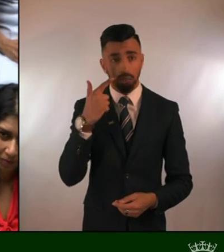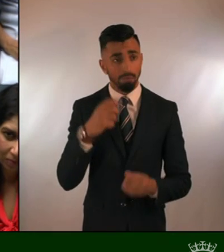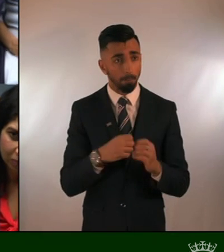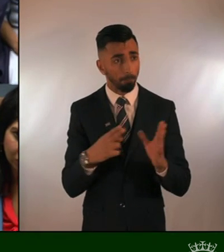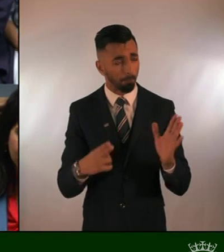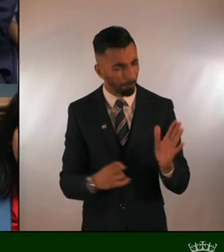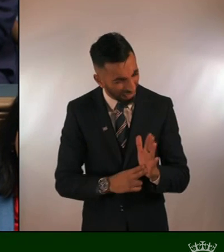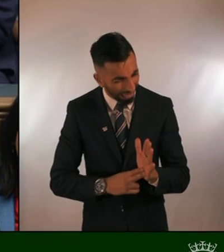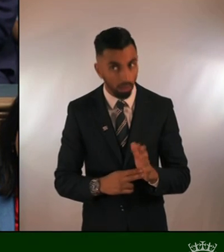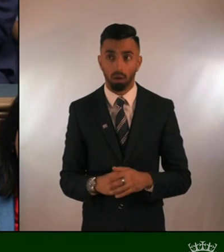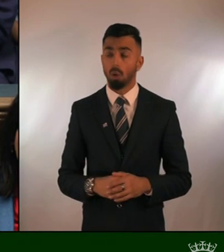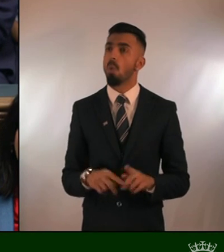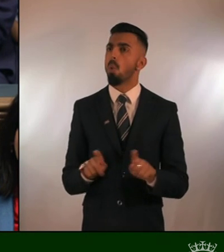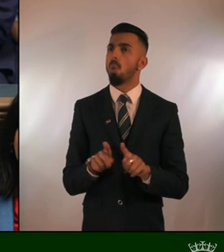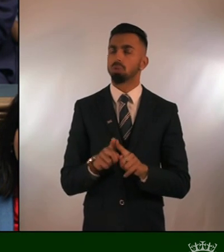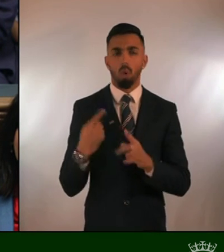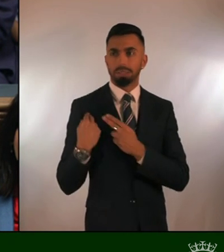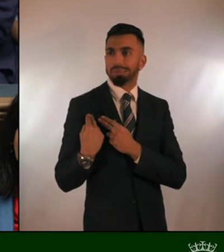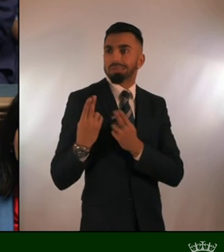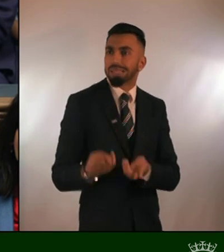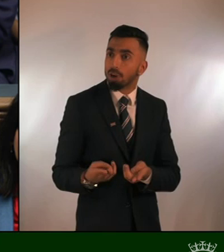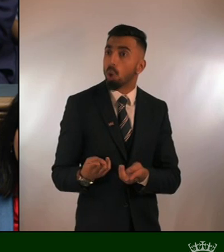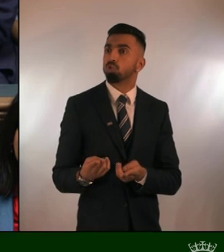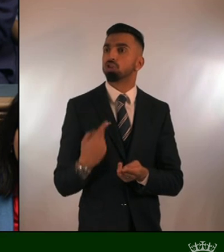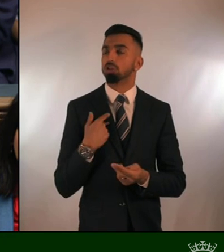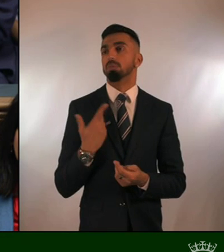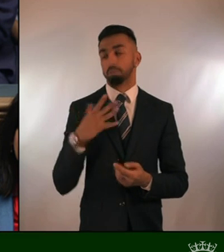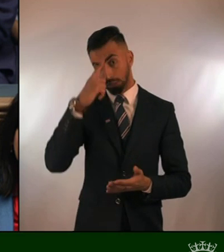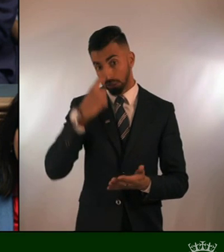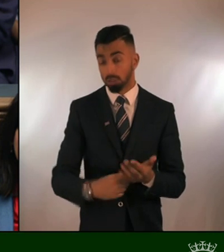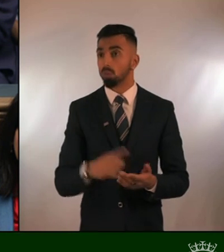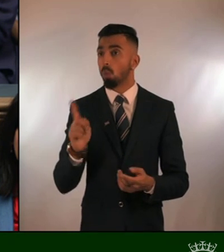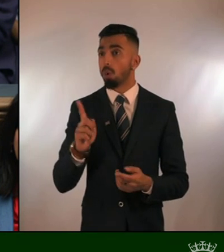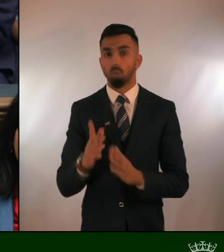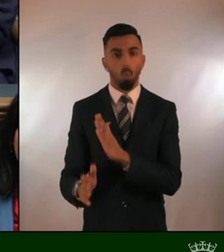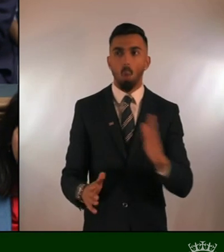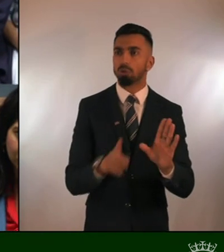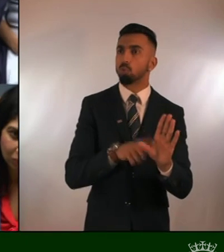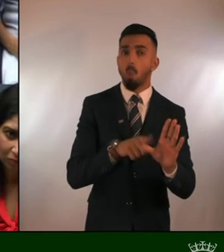We have agreed today a new devolution deal in West Yorkshire, with a directly elected Mayor for the region.